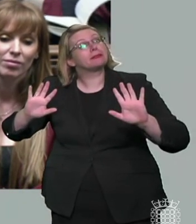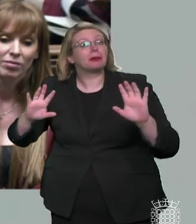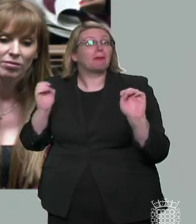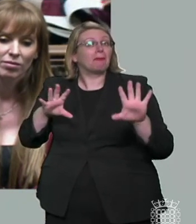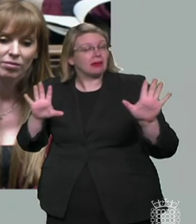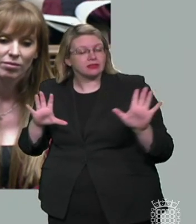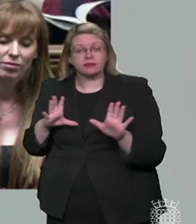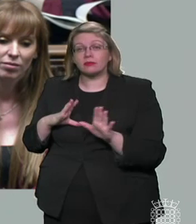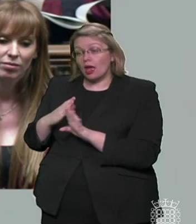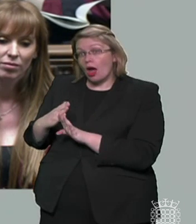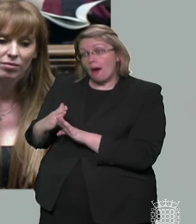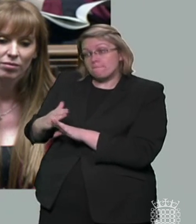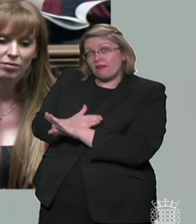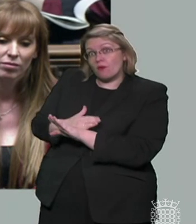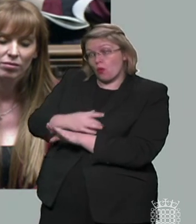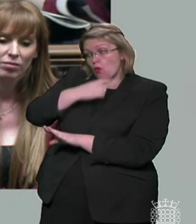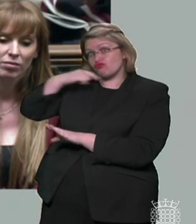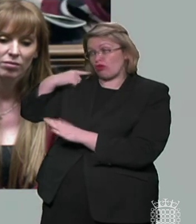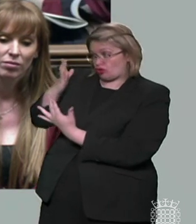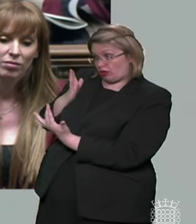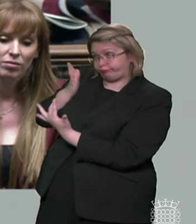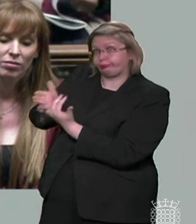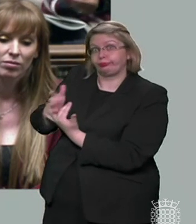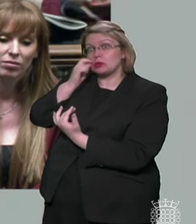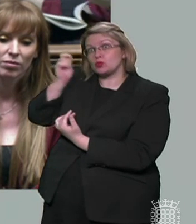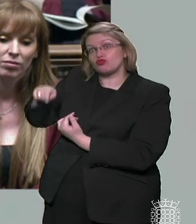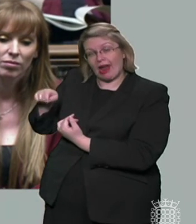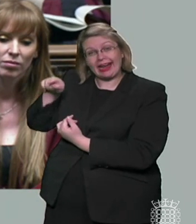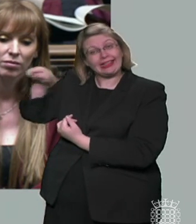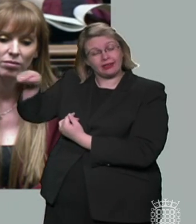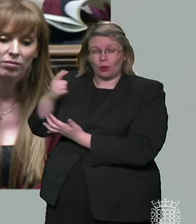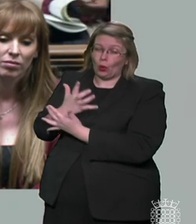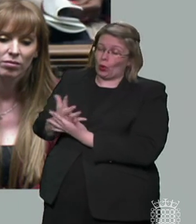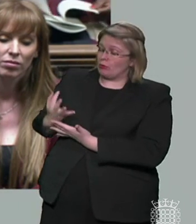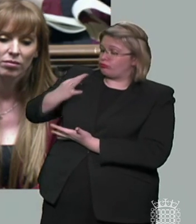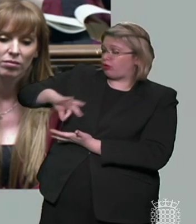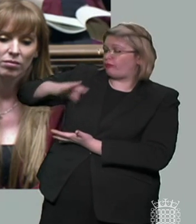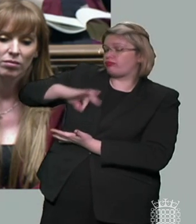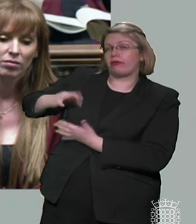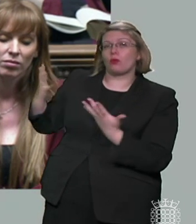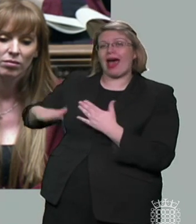Before Russia invaded Ukraine, North sea oil and gas companies were making bumper profits.